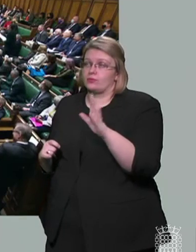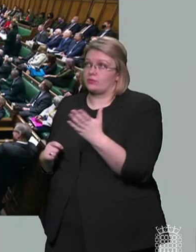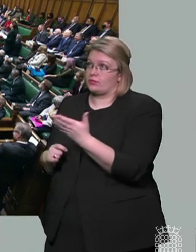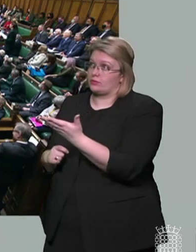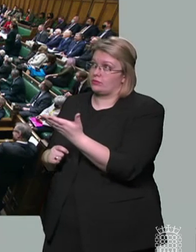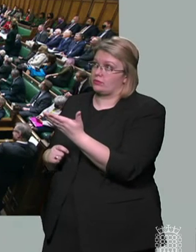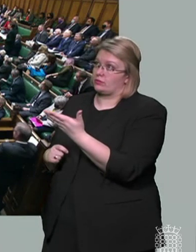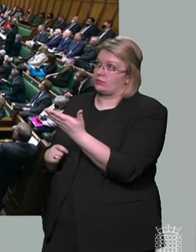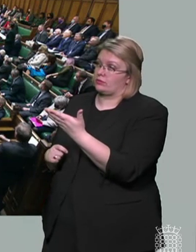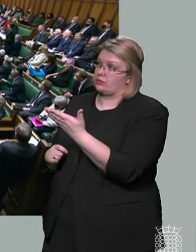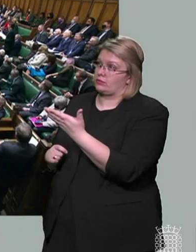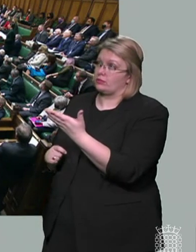I do need to move on.